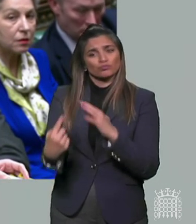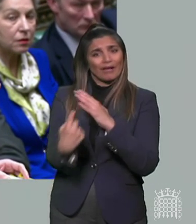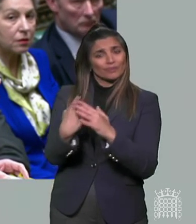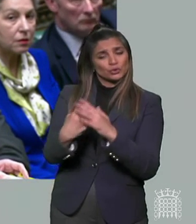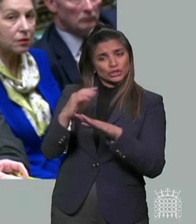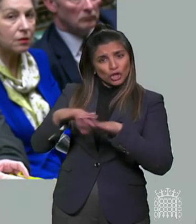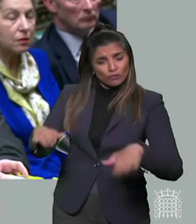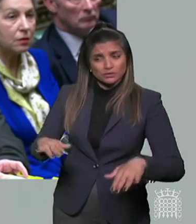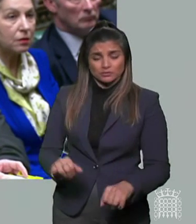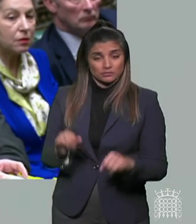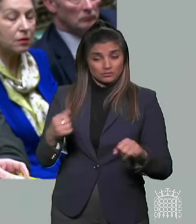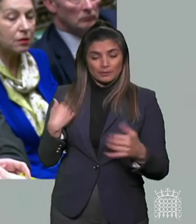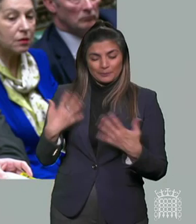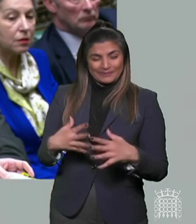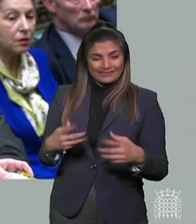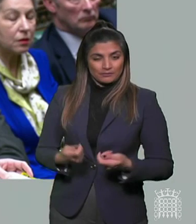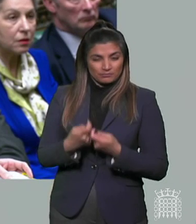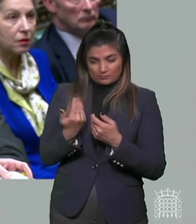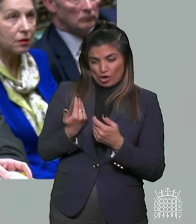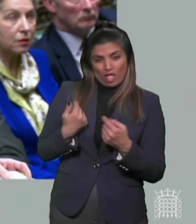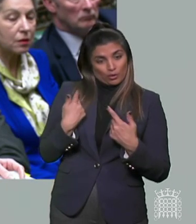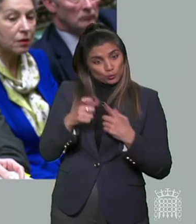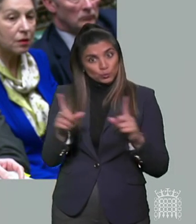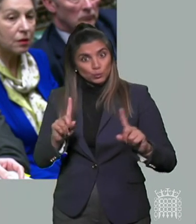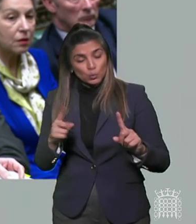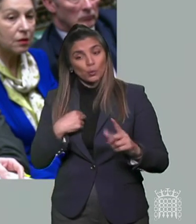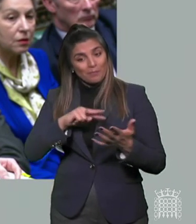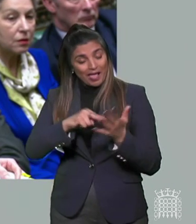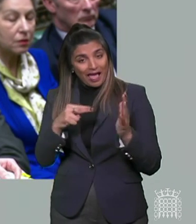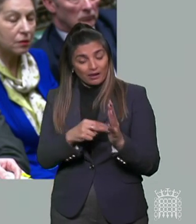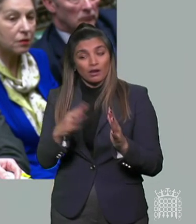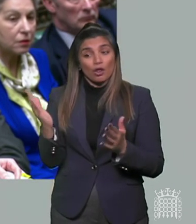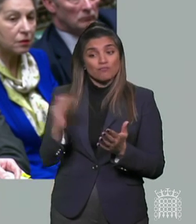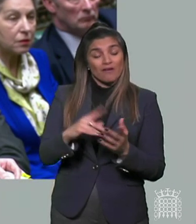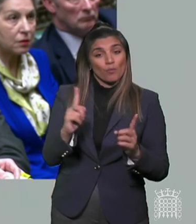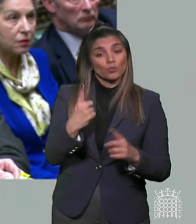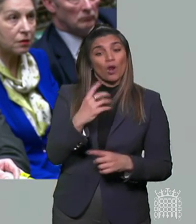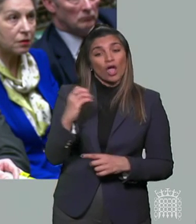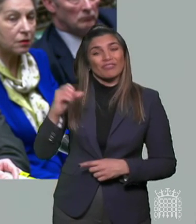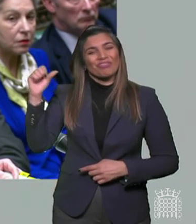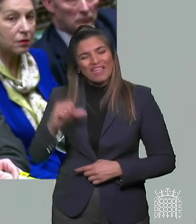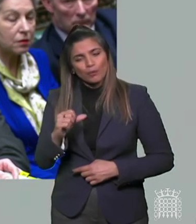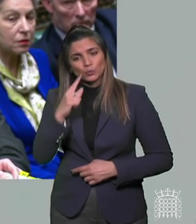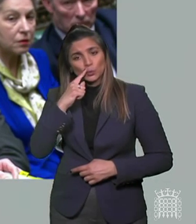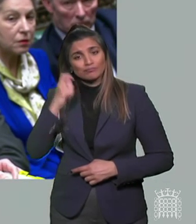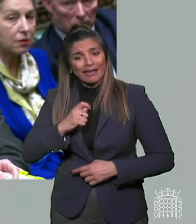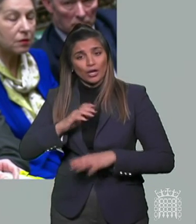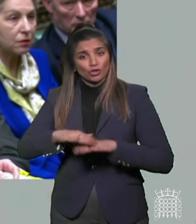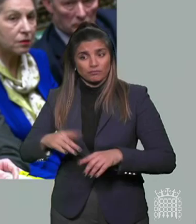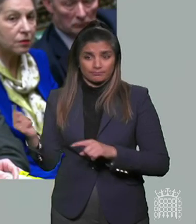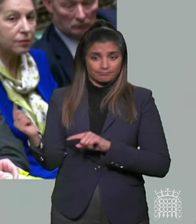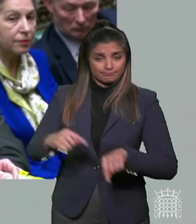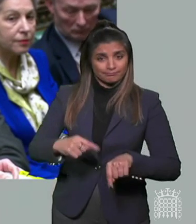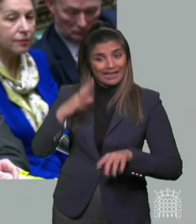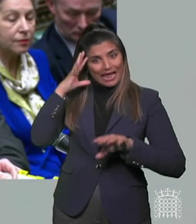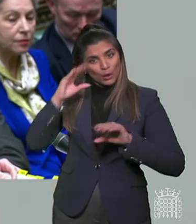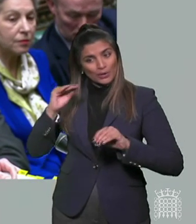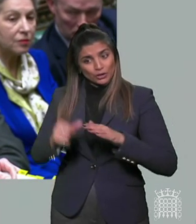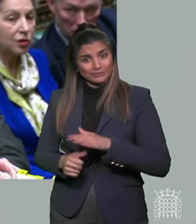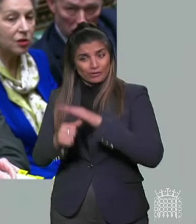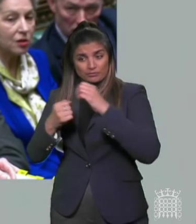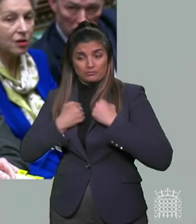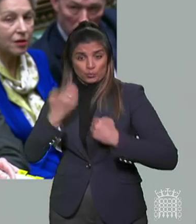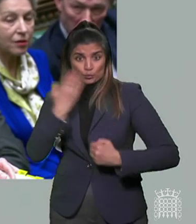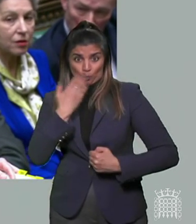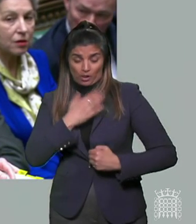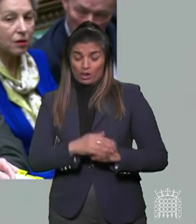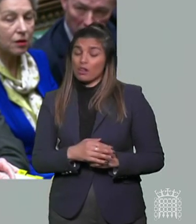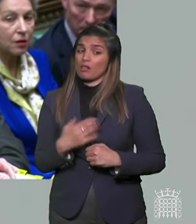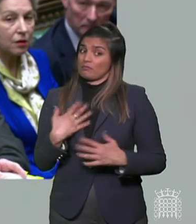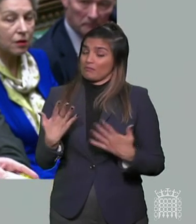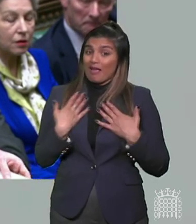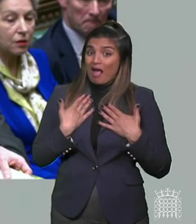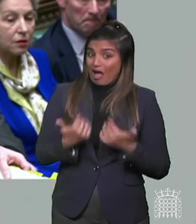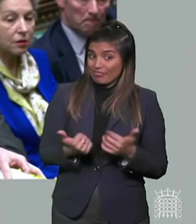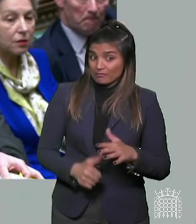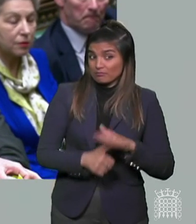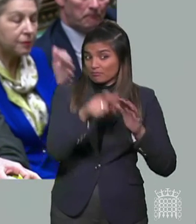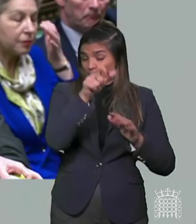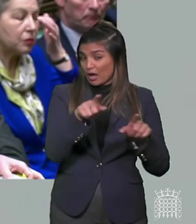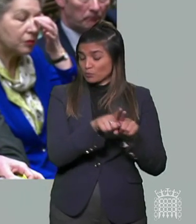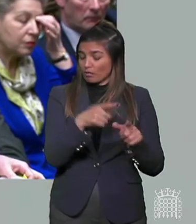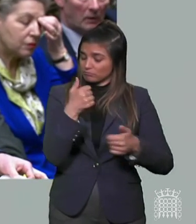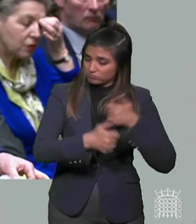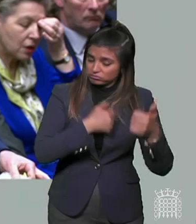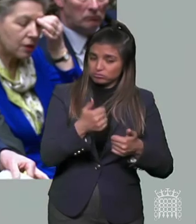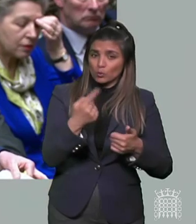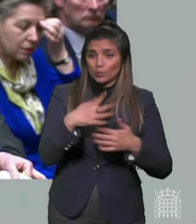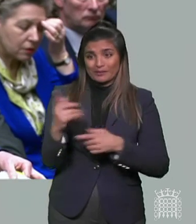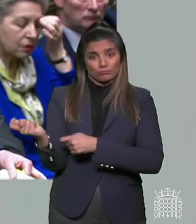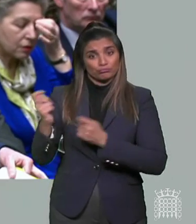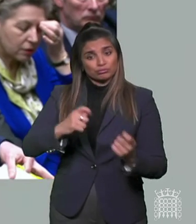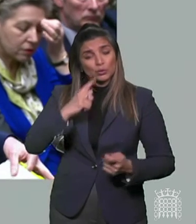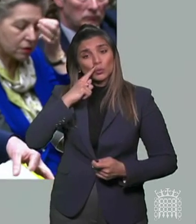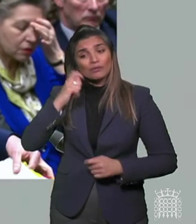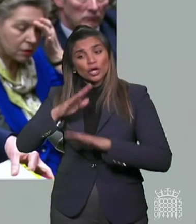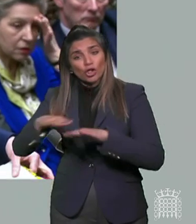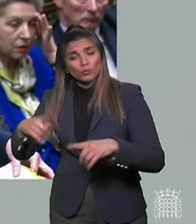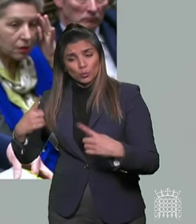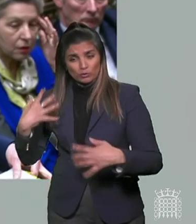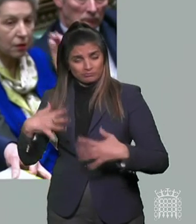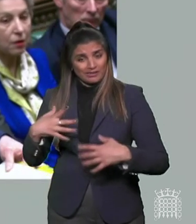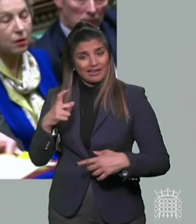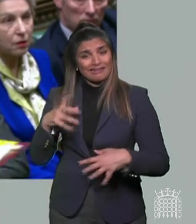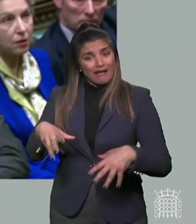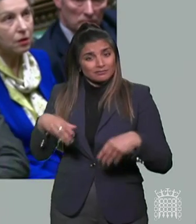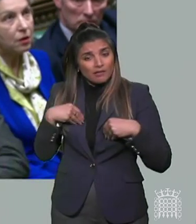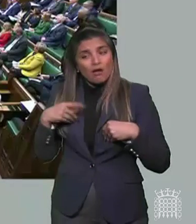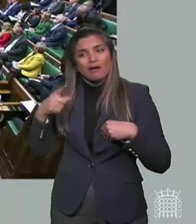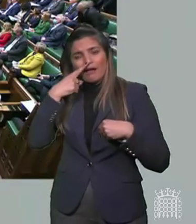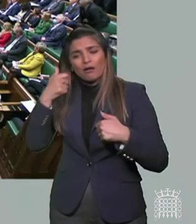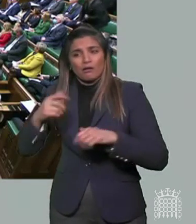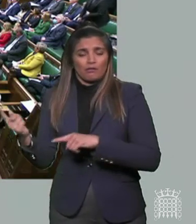On top of the measures that I have already mentioned, we are making plans for the arrival of 100,000 Ukrainian children in our schools, through the Secretary of State for Education, and I pay tribute to the Secretary of State for Health and Social Care for bringing Ukrainian children suffering from cancer over to this country to receive the vital treatment that they need.